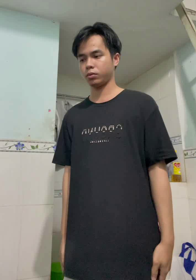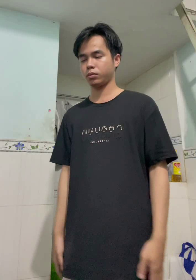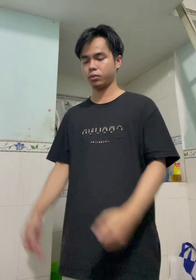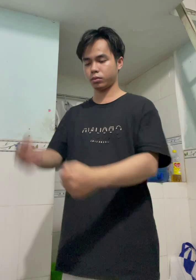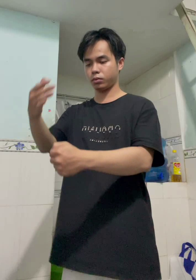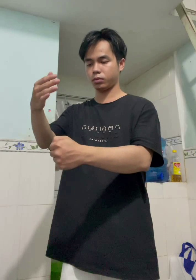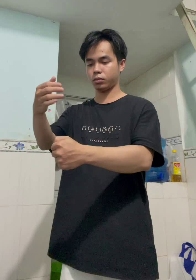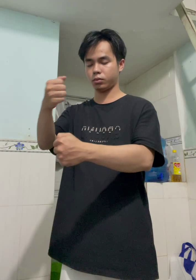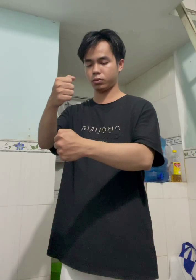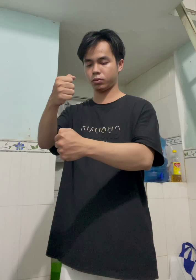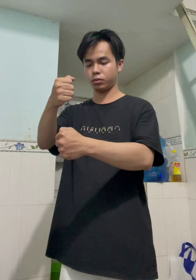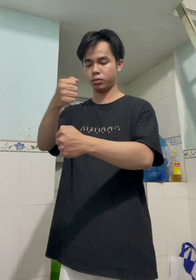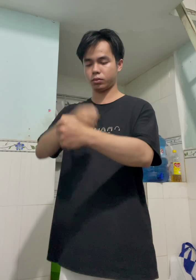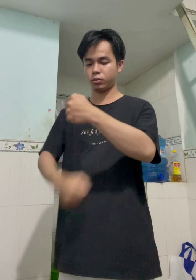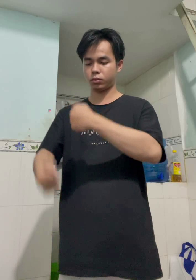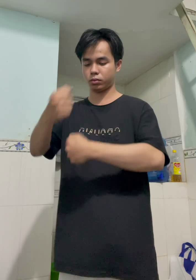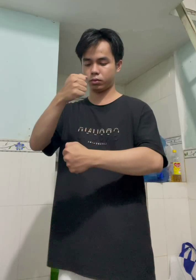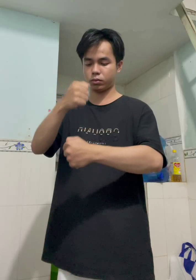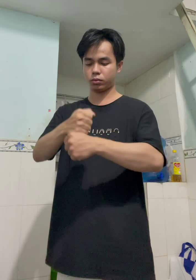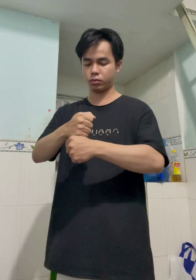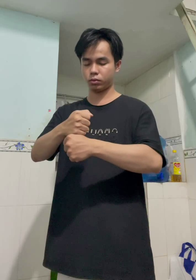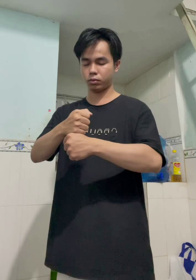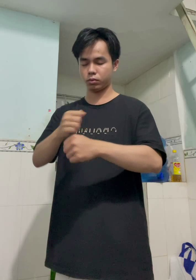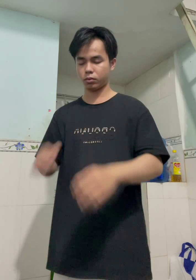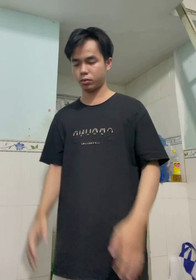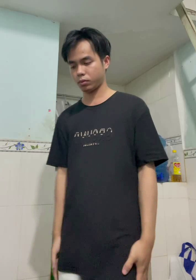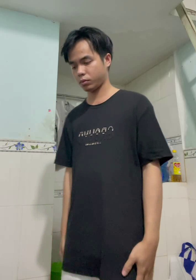nam